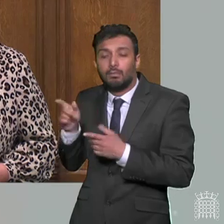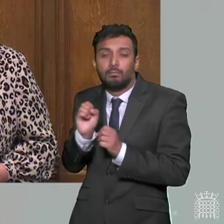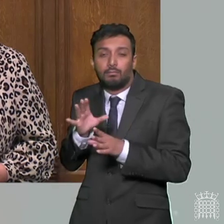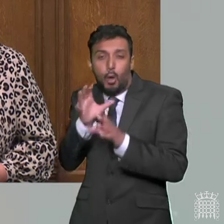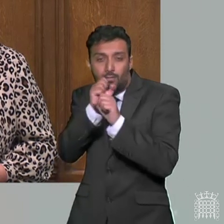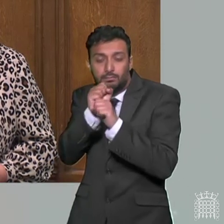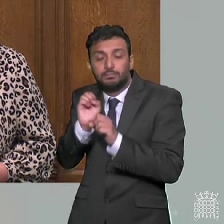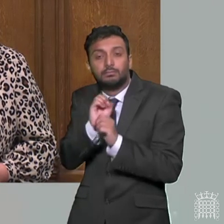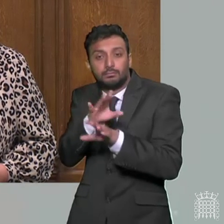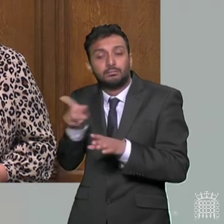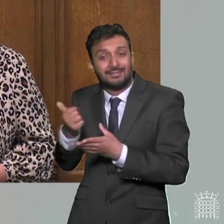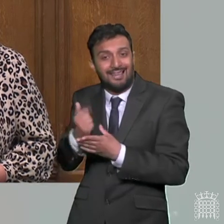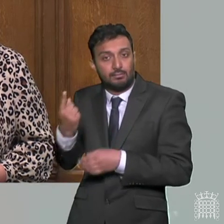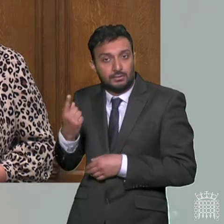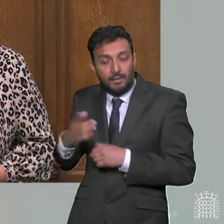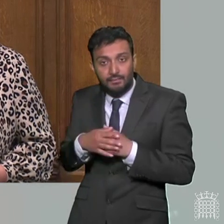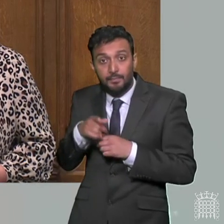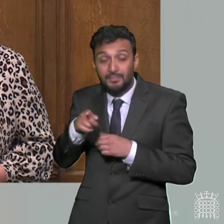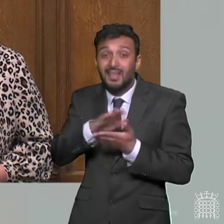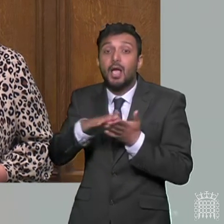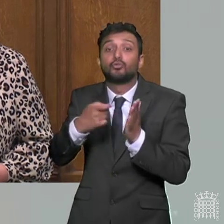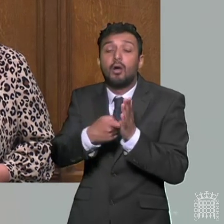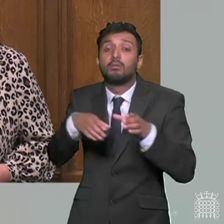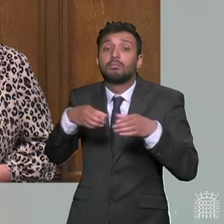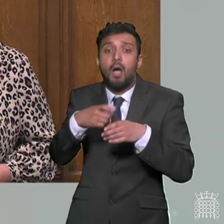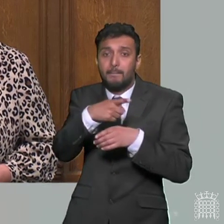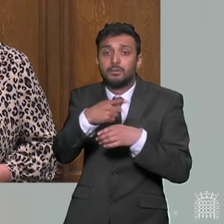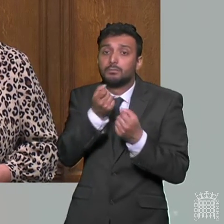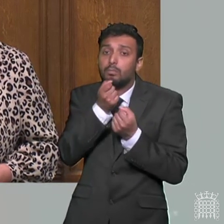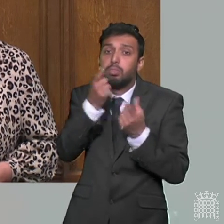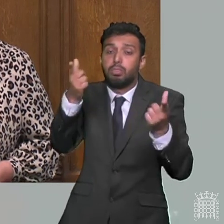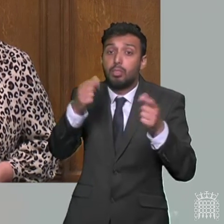That confidence was breached by the HR department at the Foreign and Commonwealth Office.